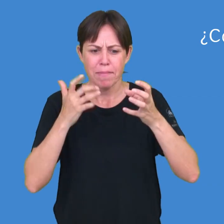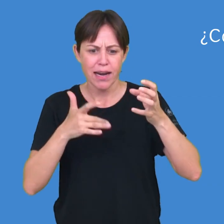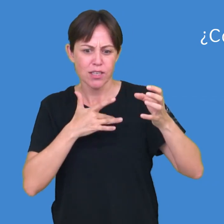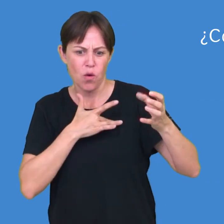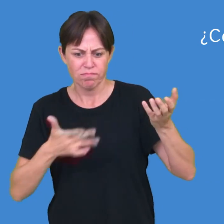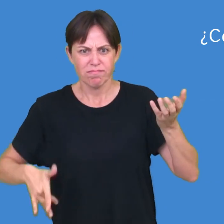corazón